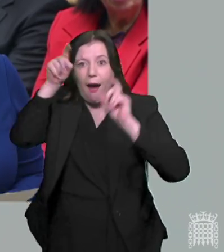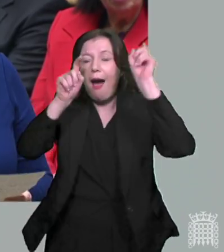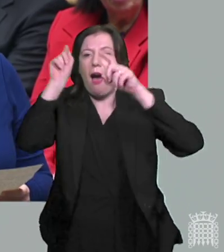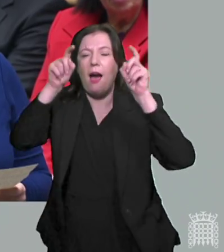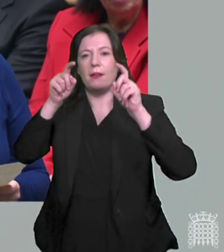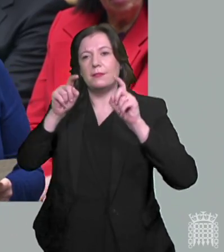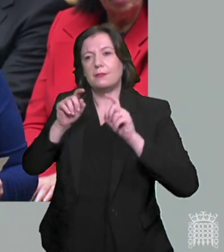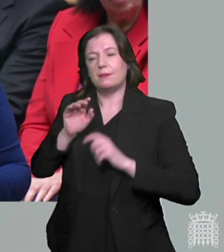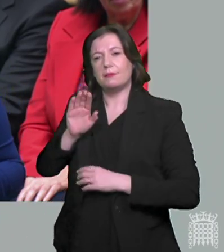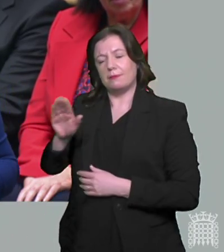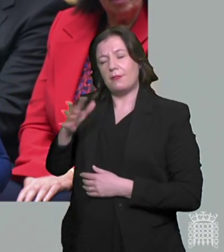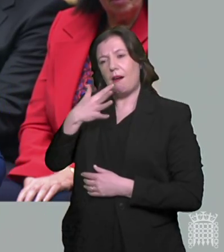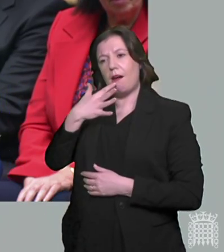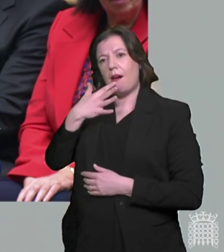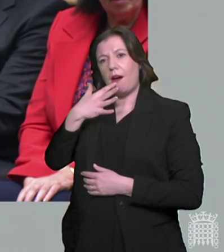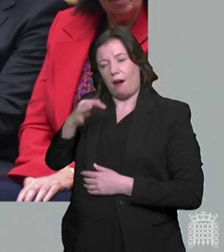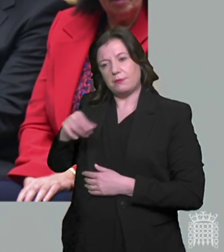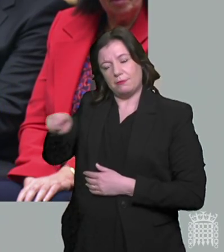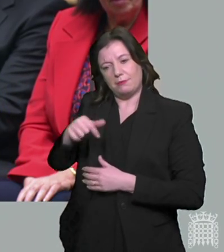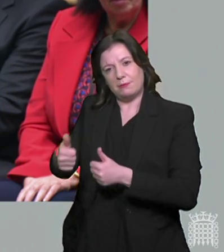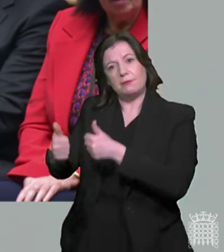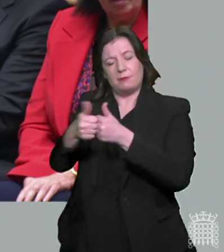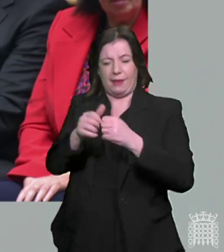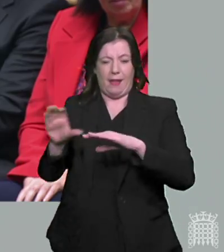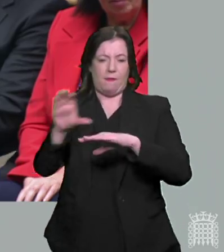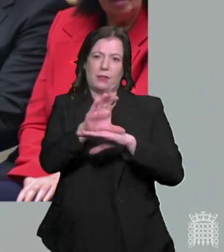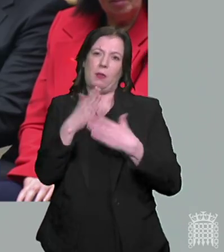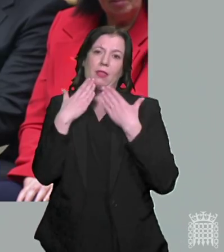Will my right honourable Friend join me in welcoming that investment?